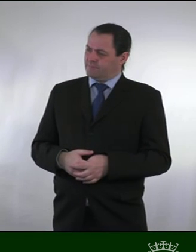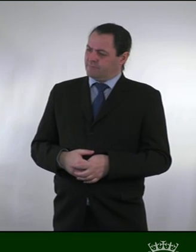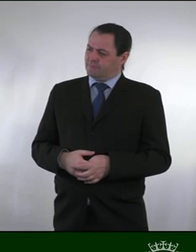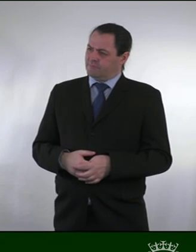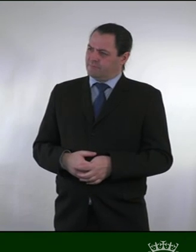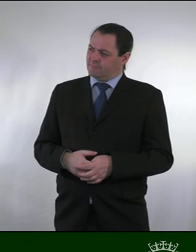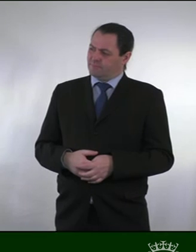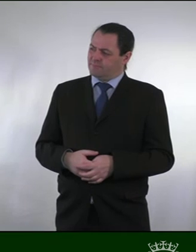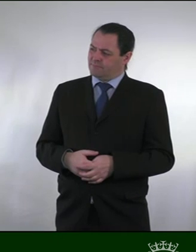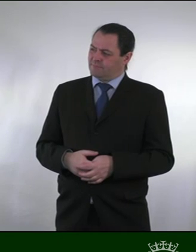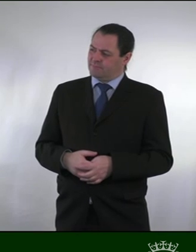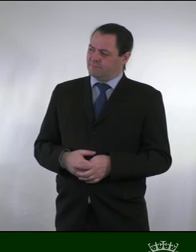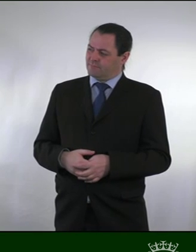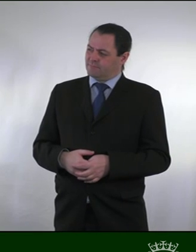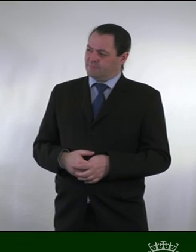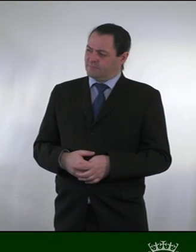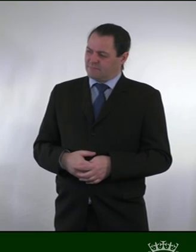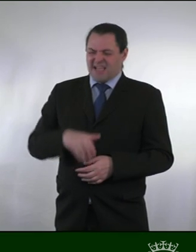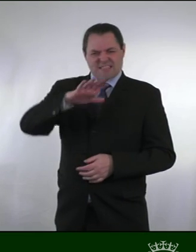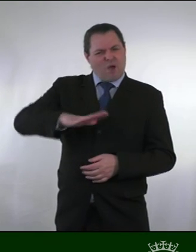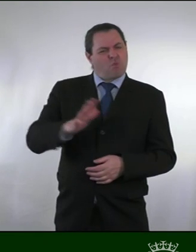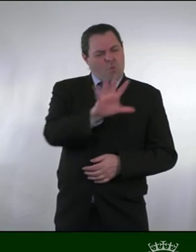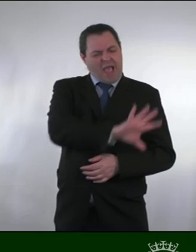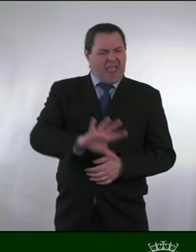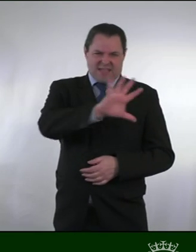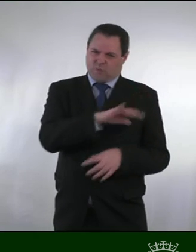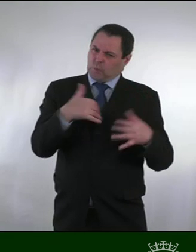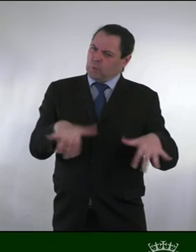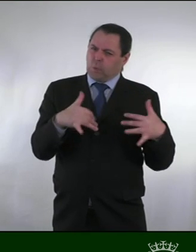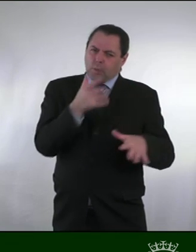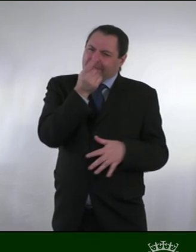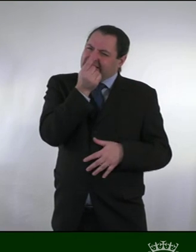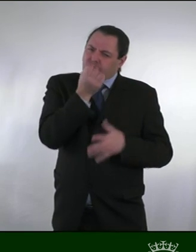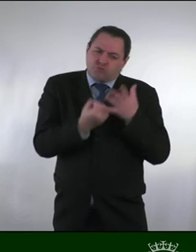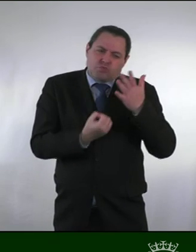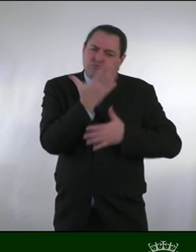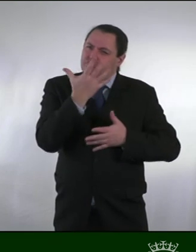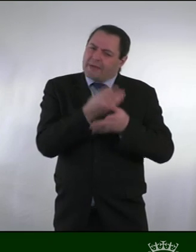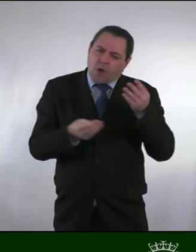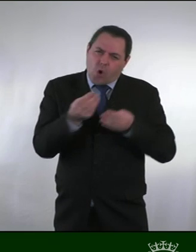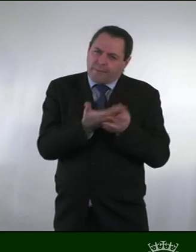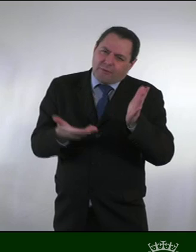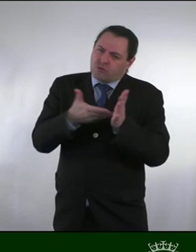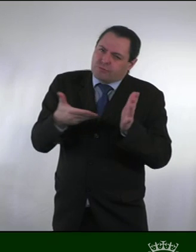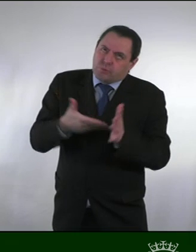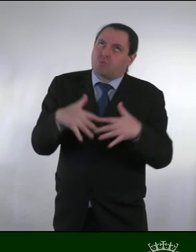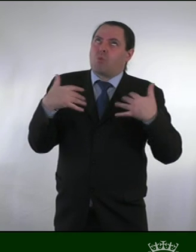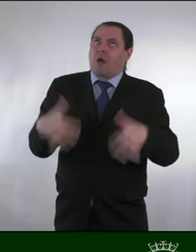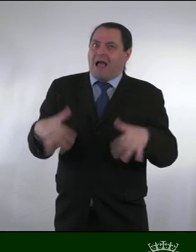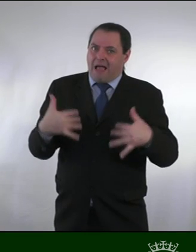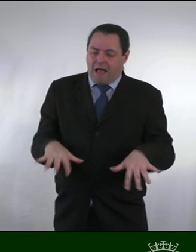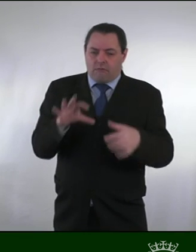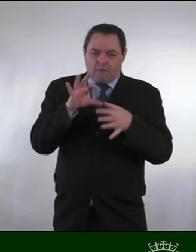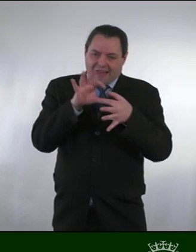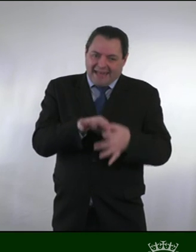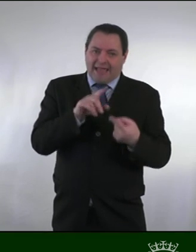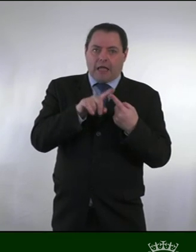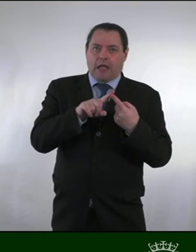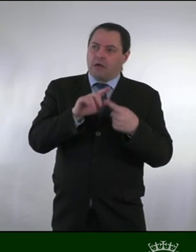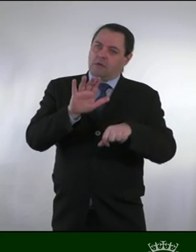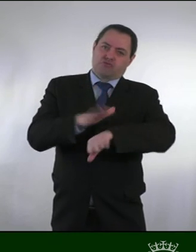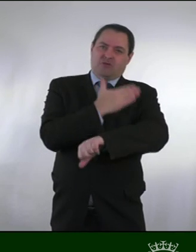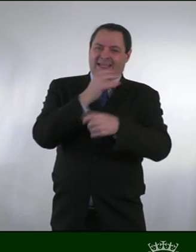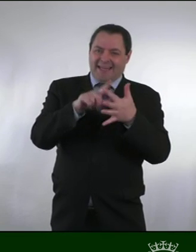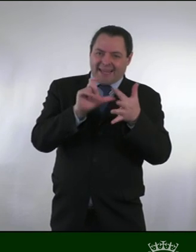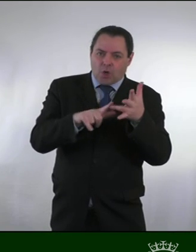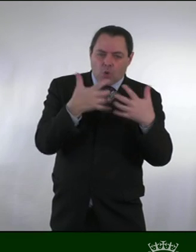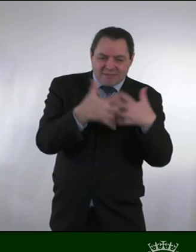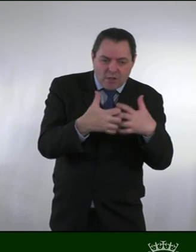The potential of the greater south-west is enormous, particularly in the areas of blue and green technology.